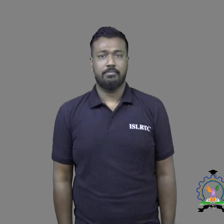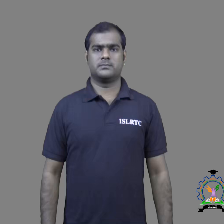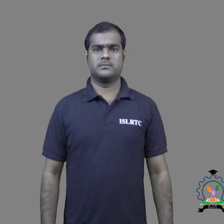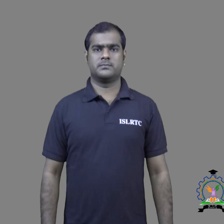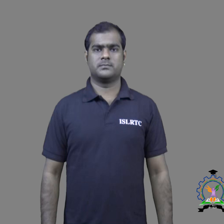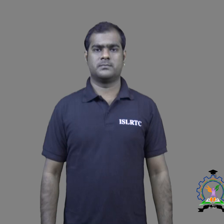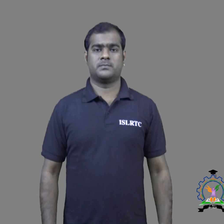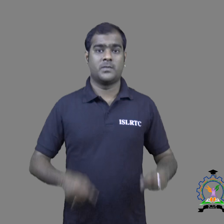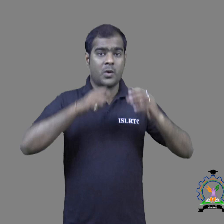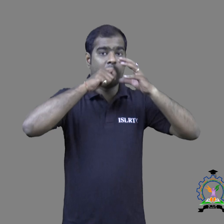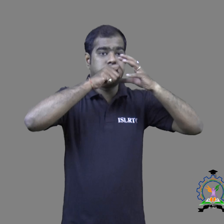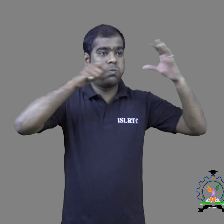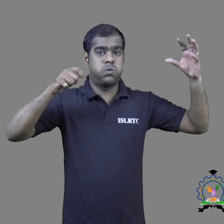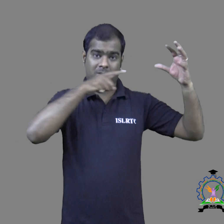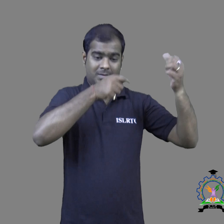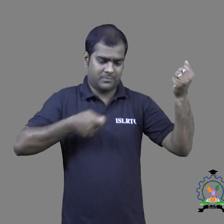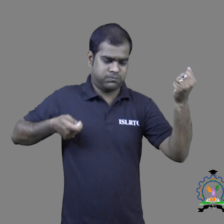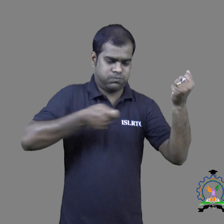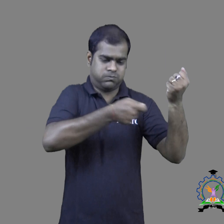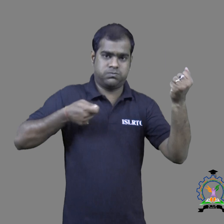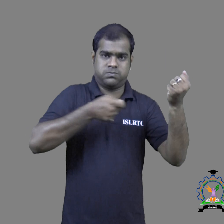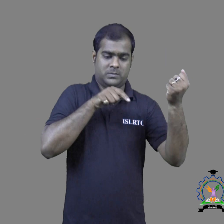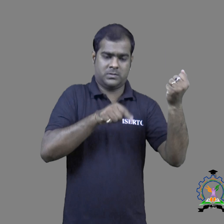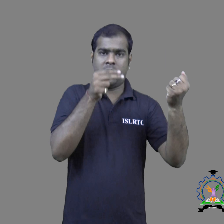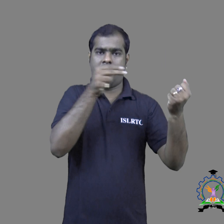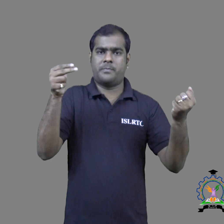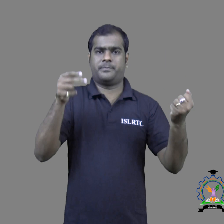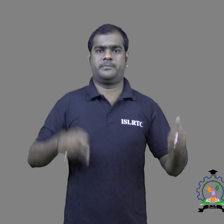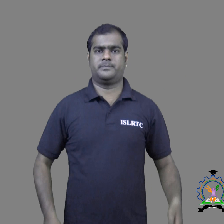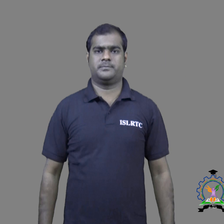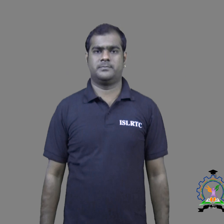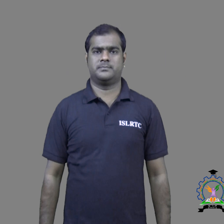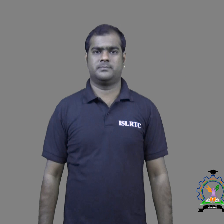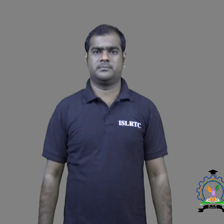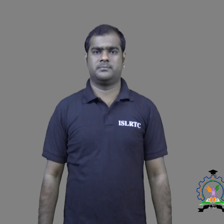Ballon Pump